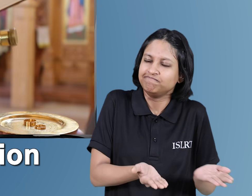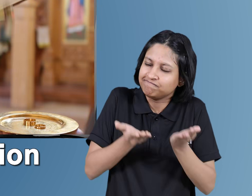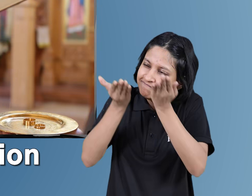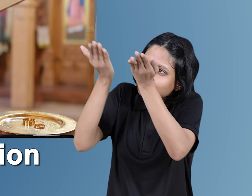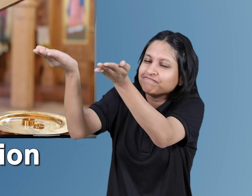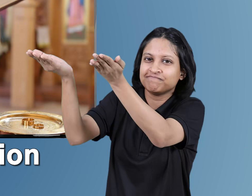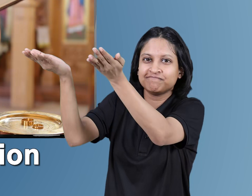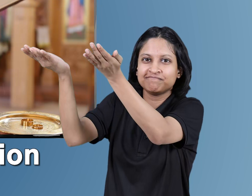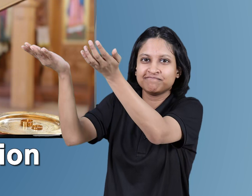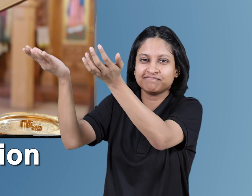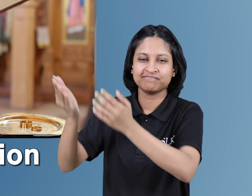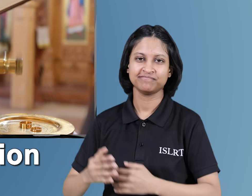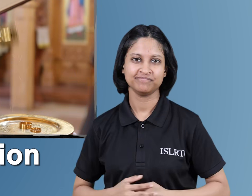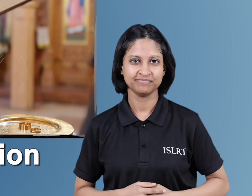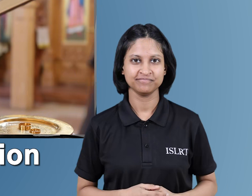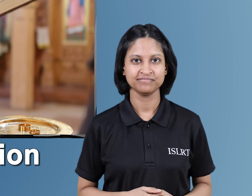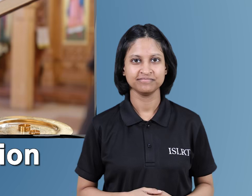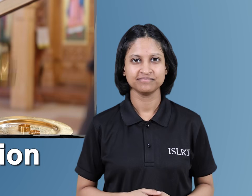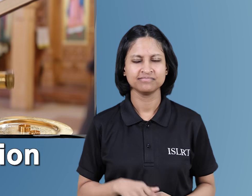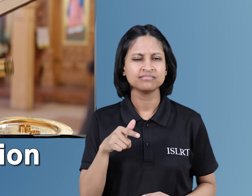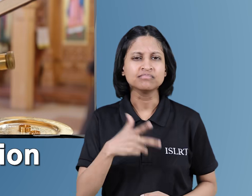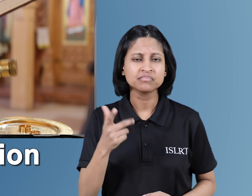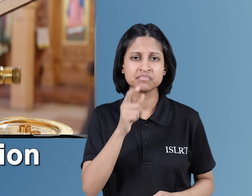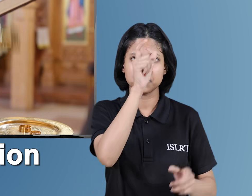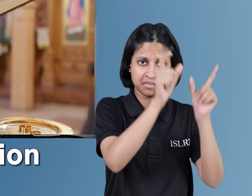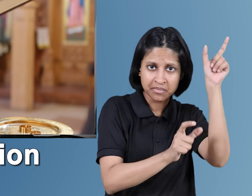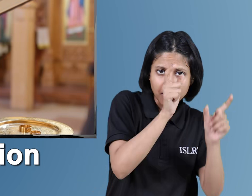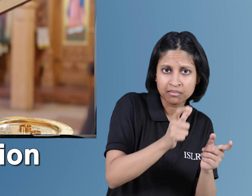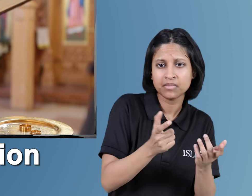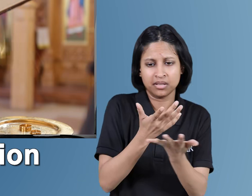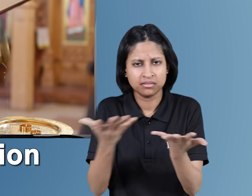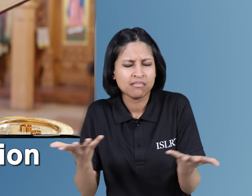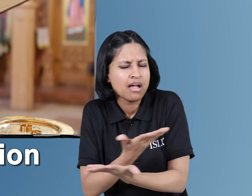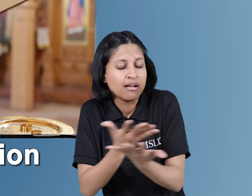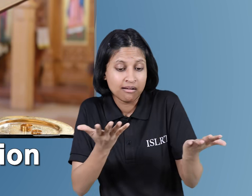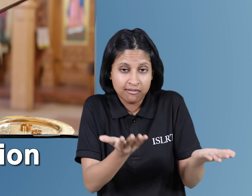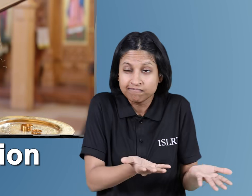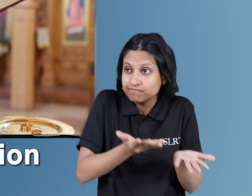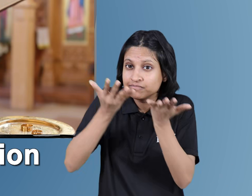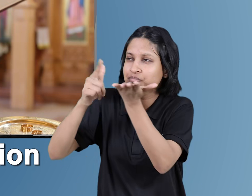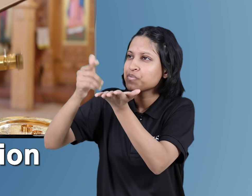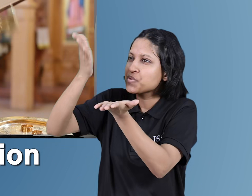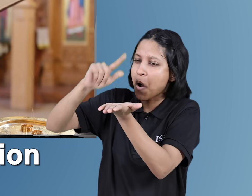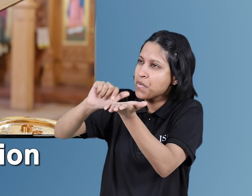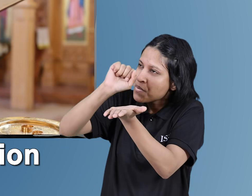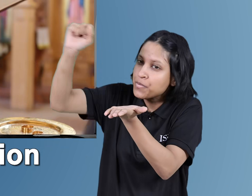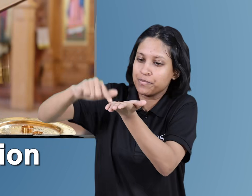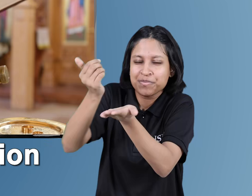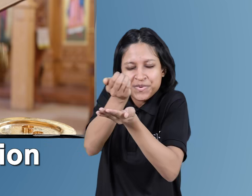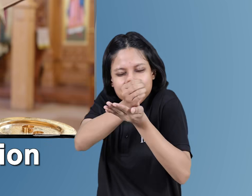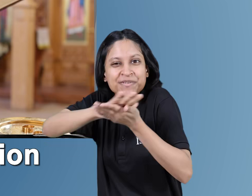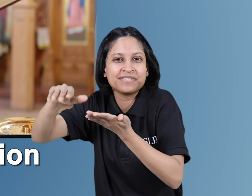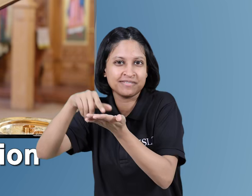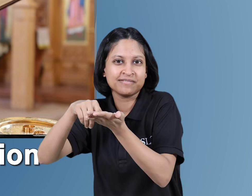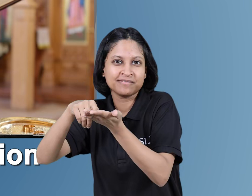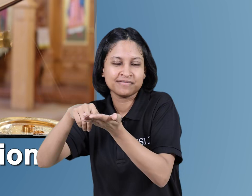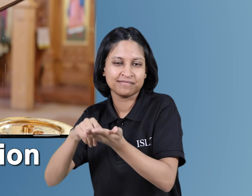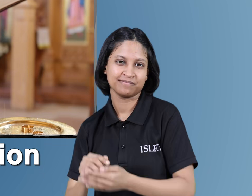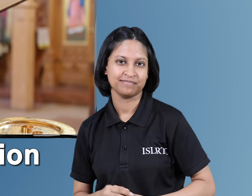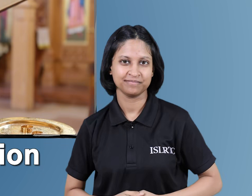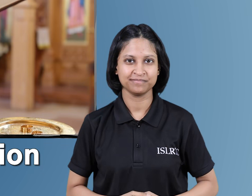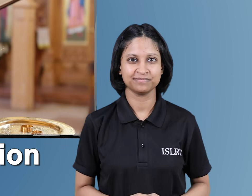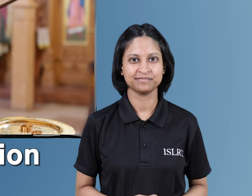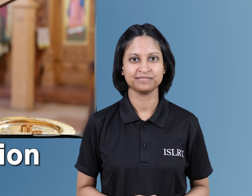Consecration Consecration is the act of dedicating something or someone to God, thereby making it holy.